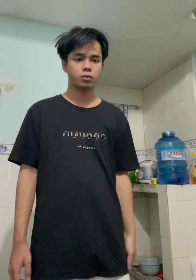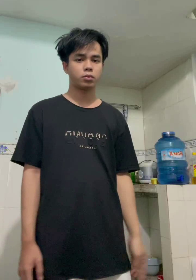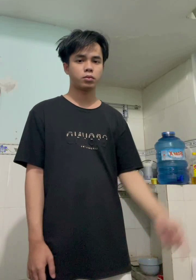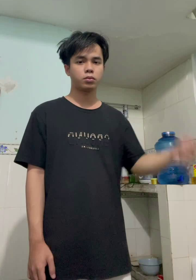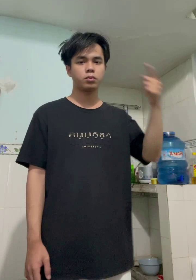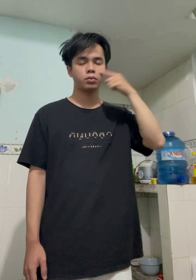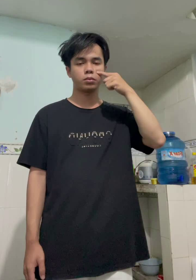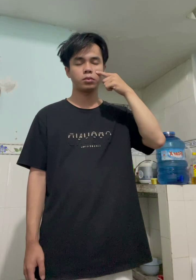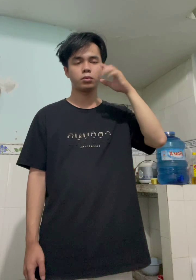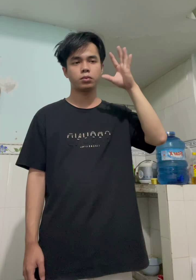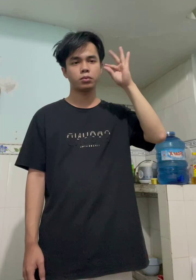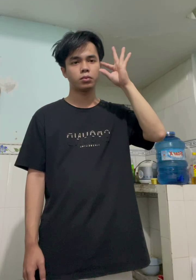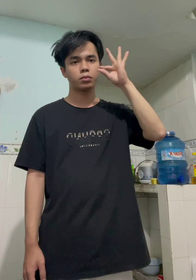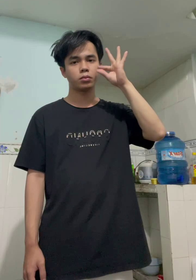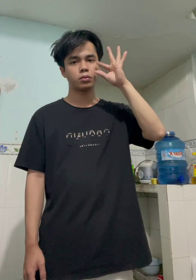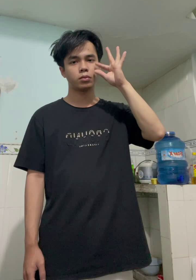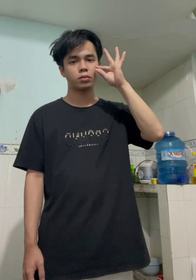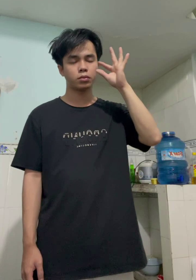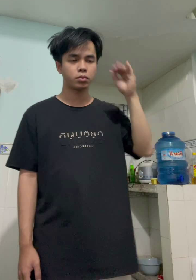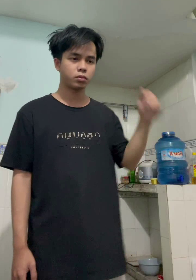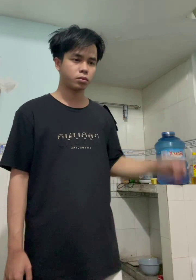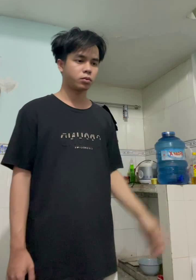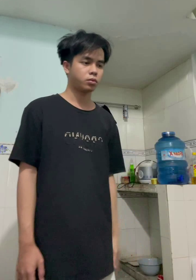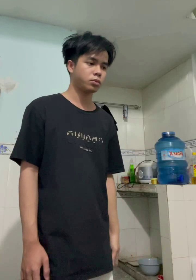lam quen